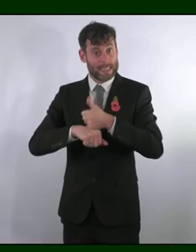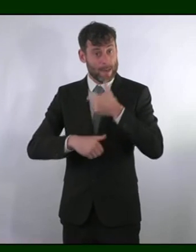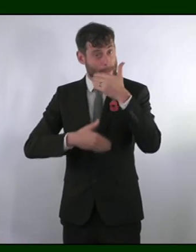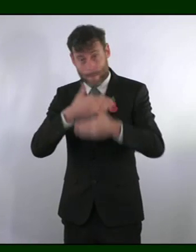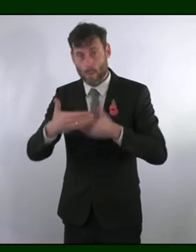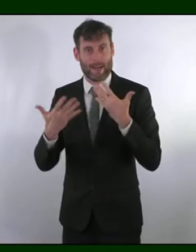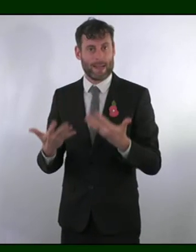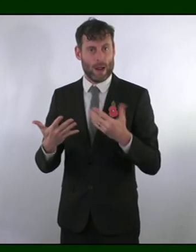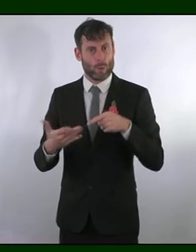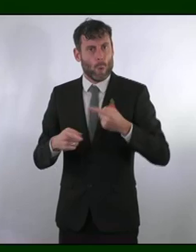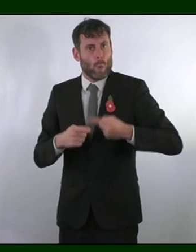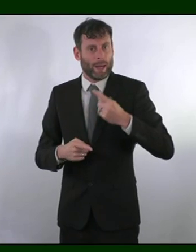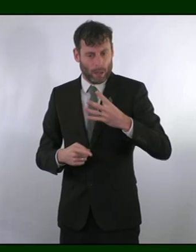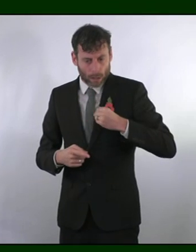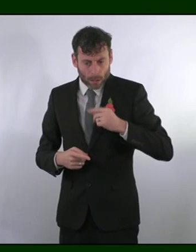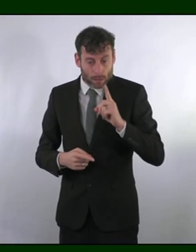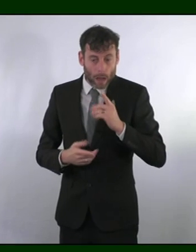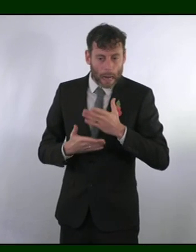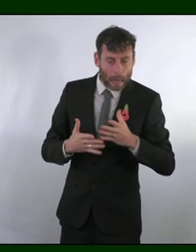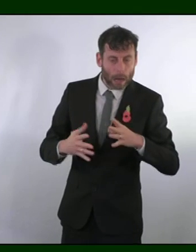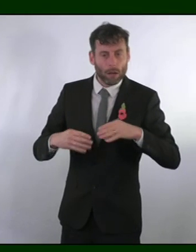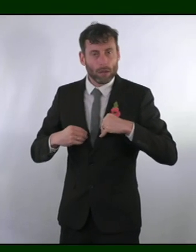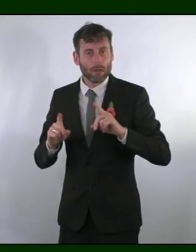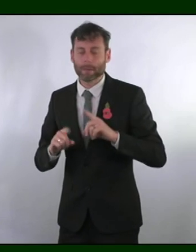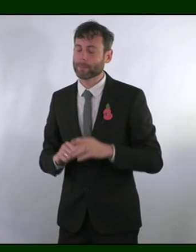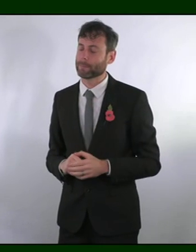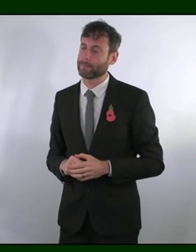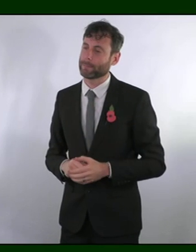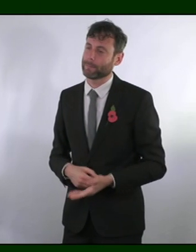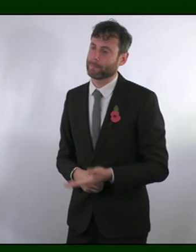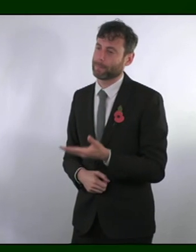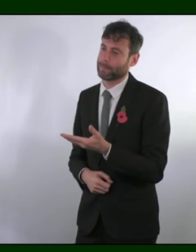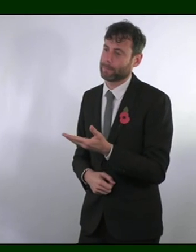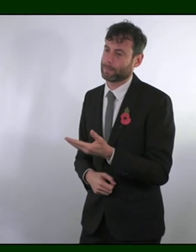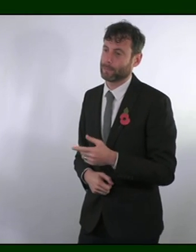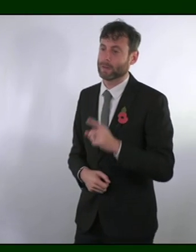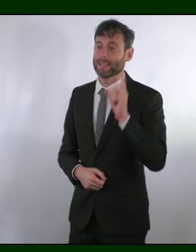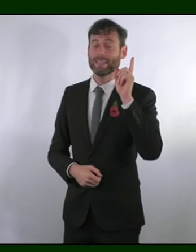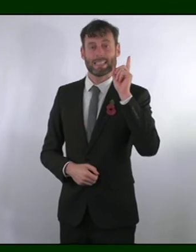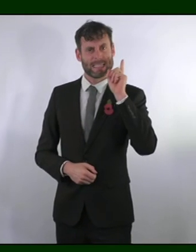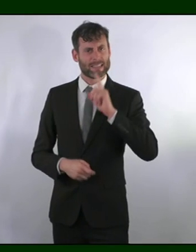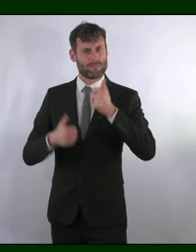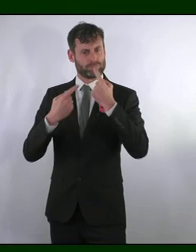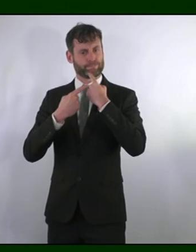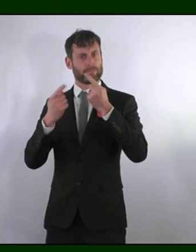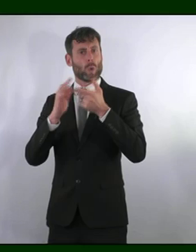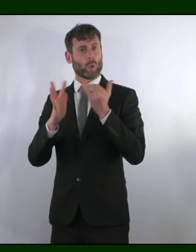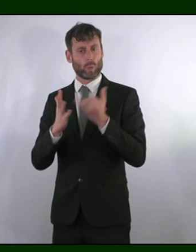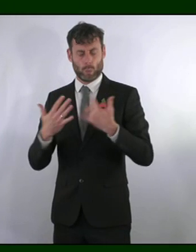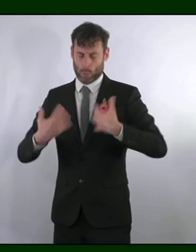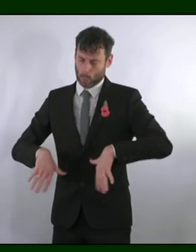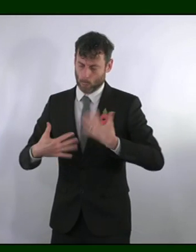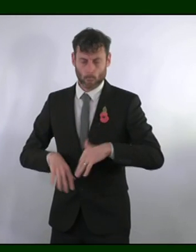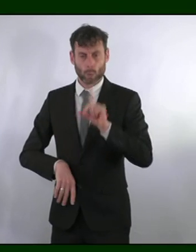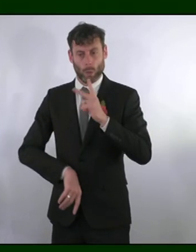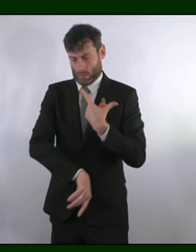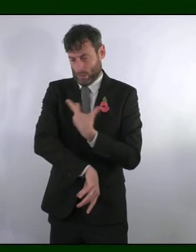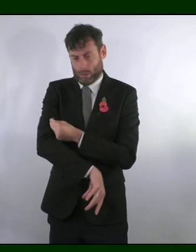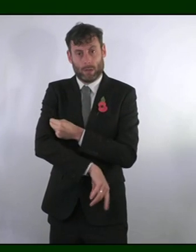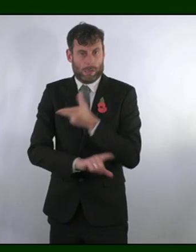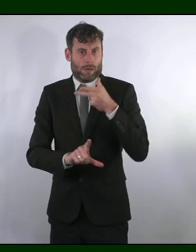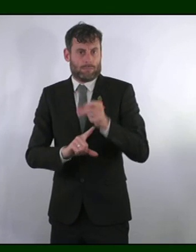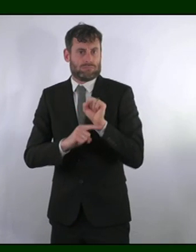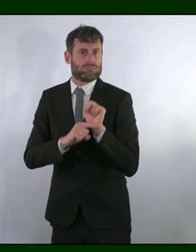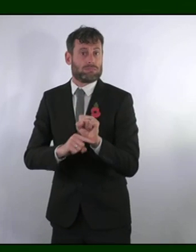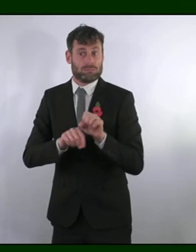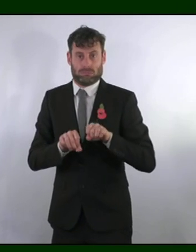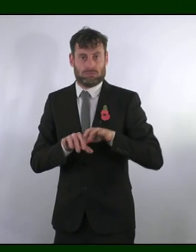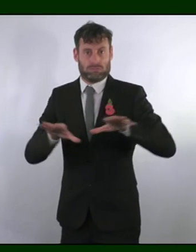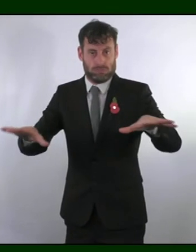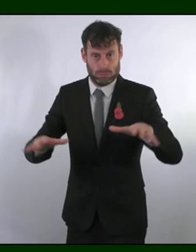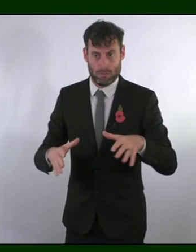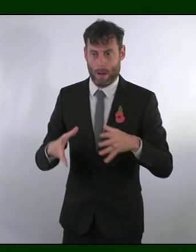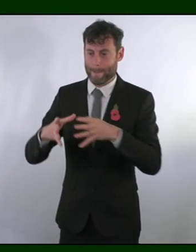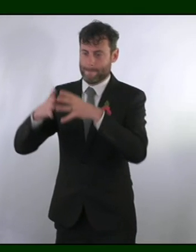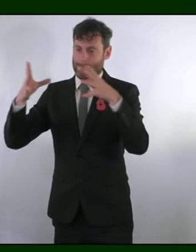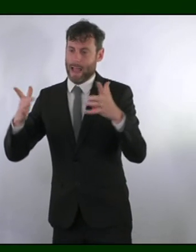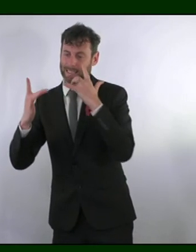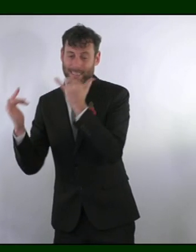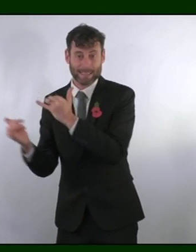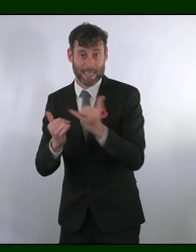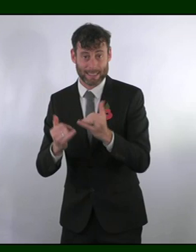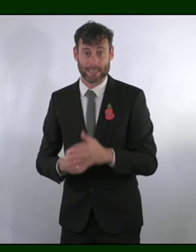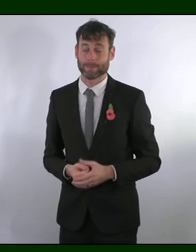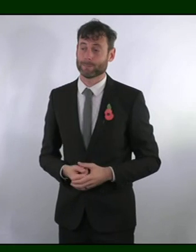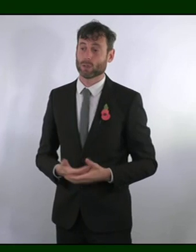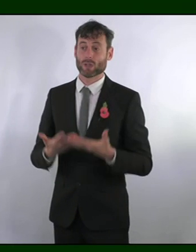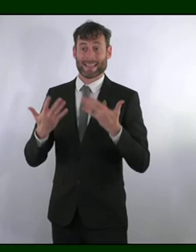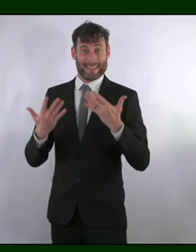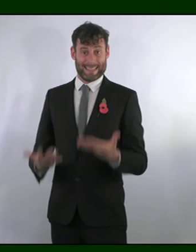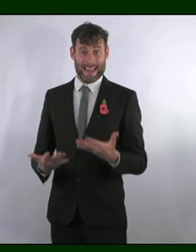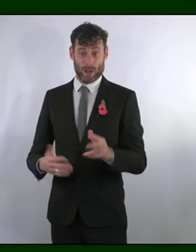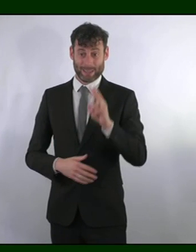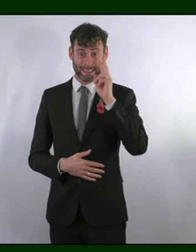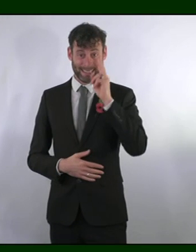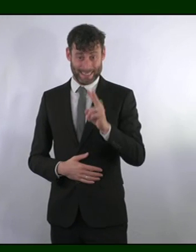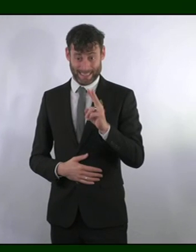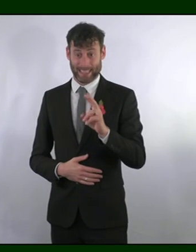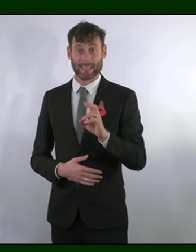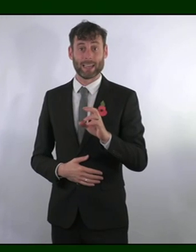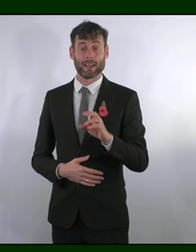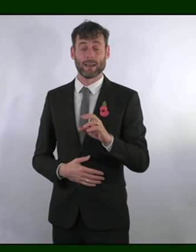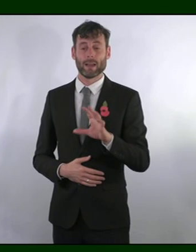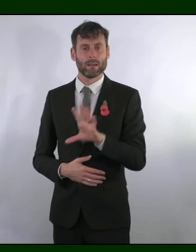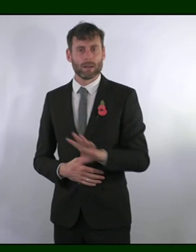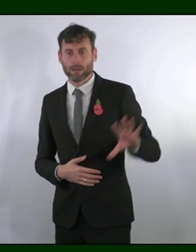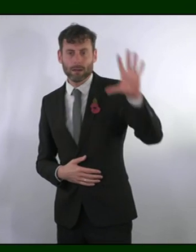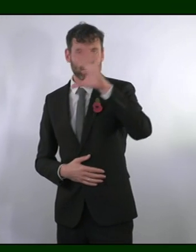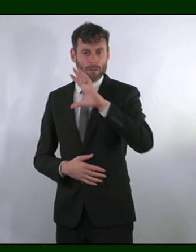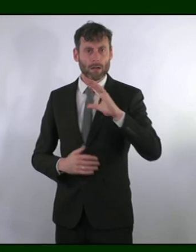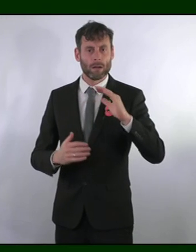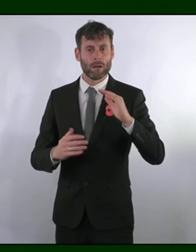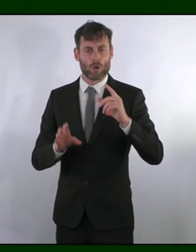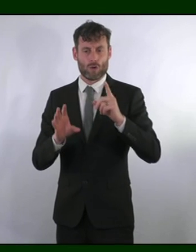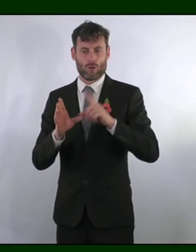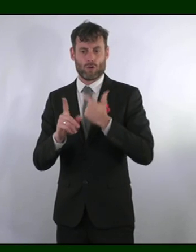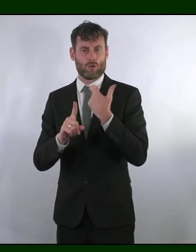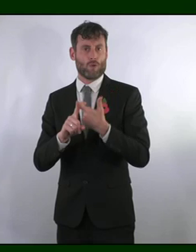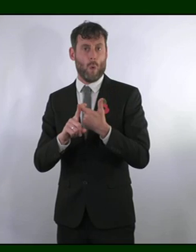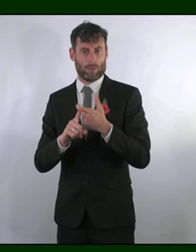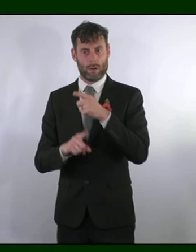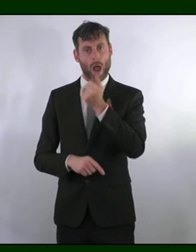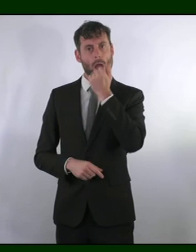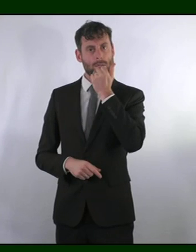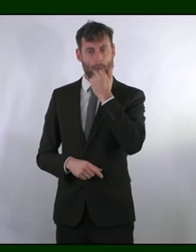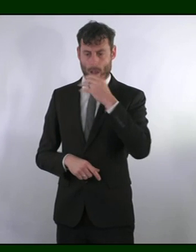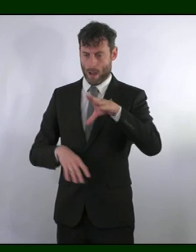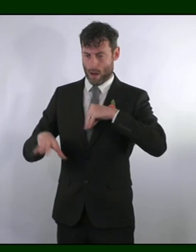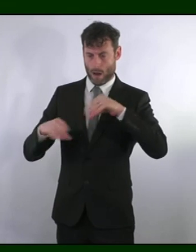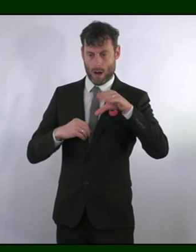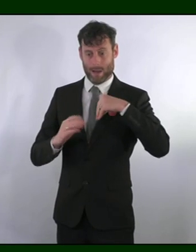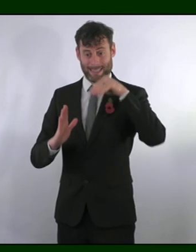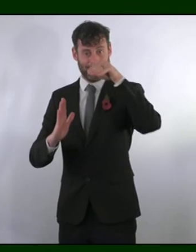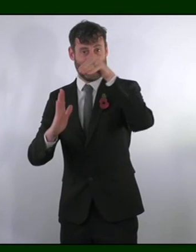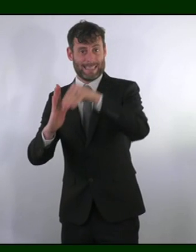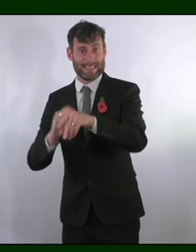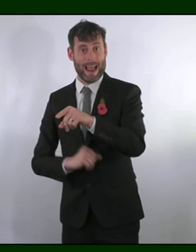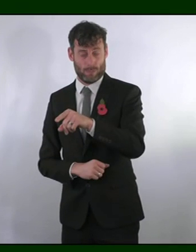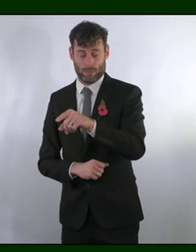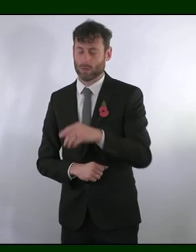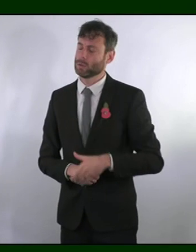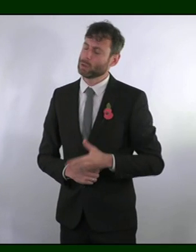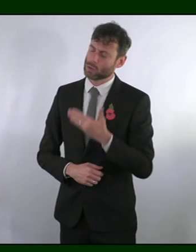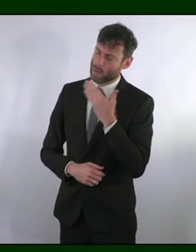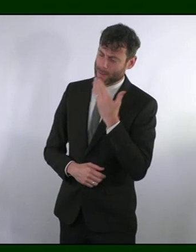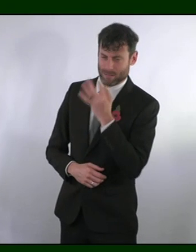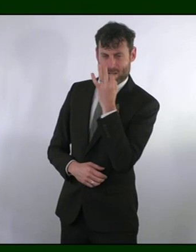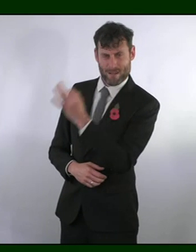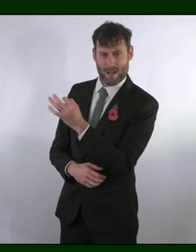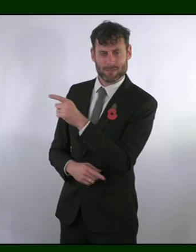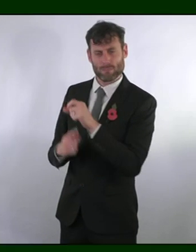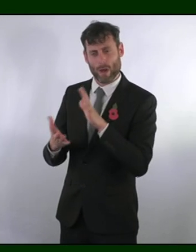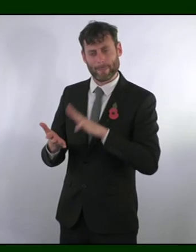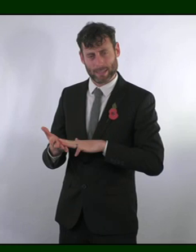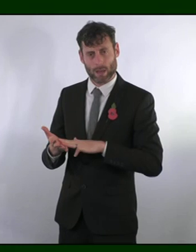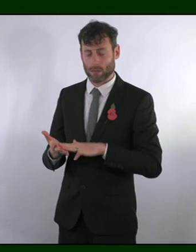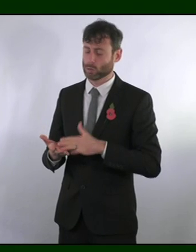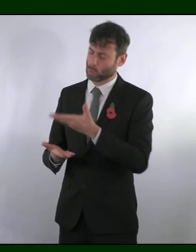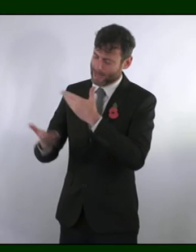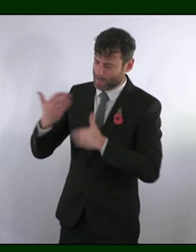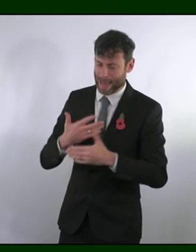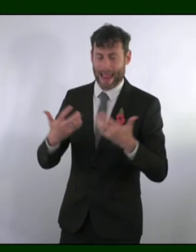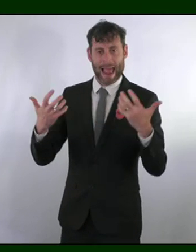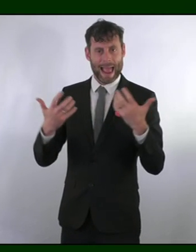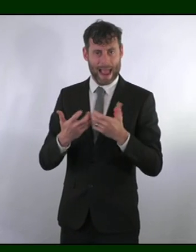With yesterday’s positive news on the covid vaccine and the roll-out of mass testing, and as York’s virus figures continue to fall well below the level at which we were put into tier 2, can the Prime Minister give York some hope of sustaining our great city by clearly outlining the criteria under which from 2 December we can escape